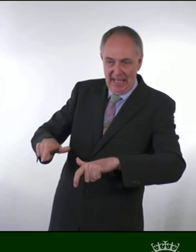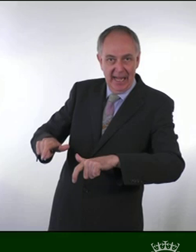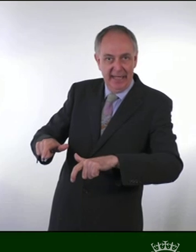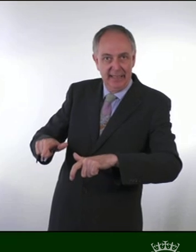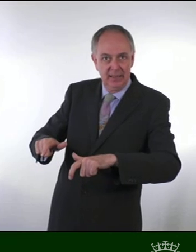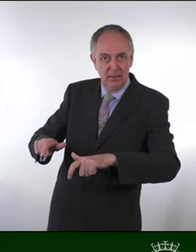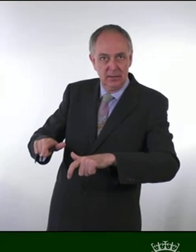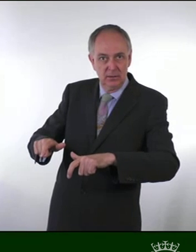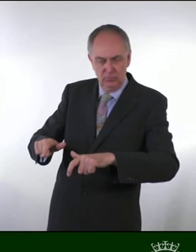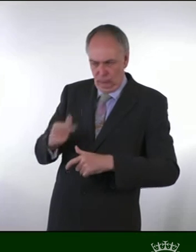Why is that?